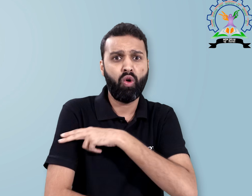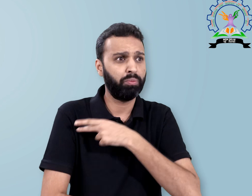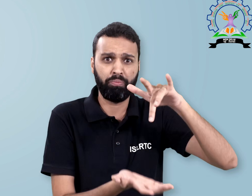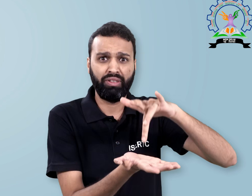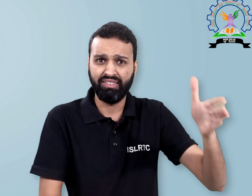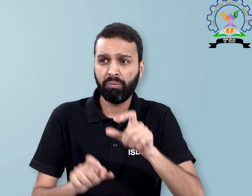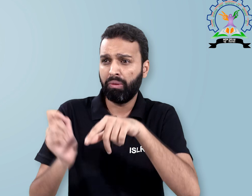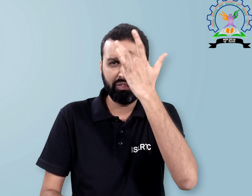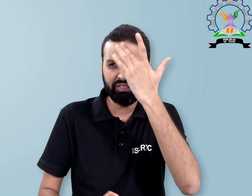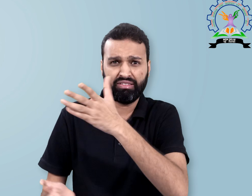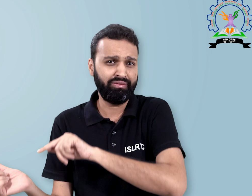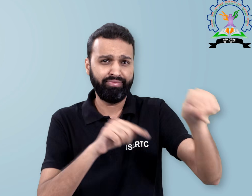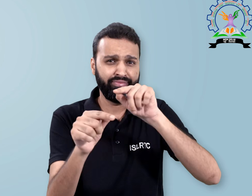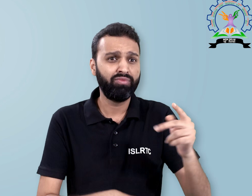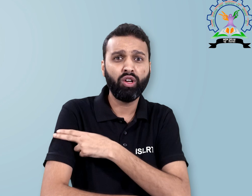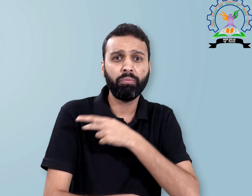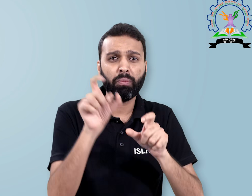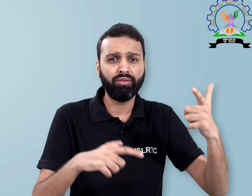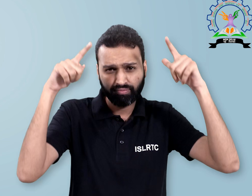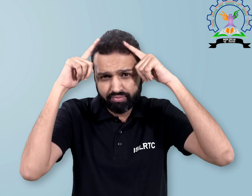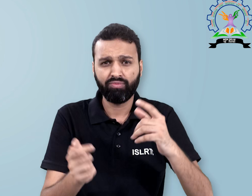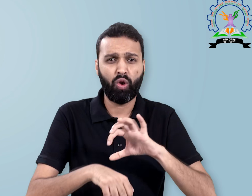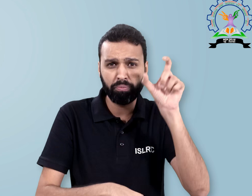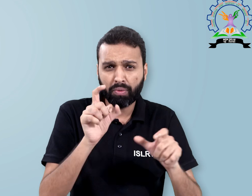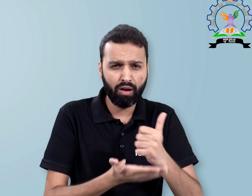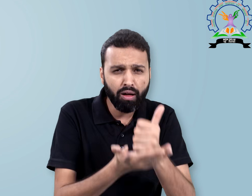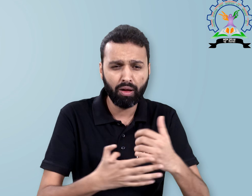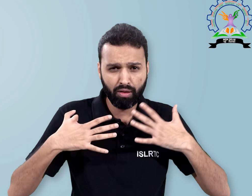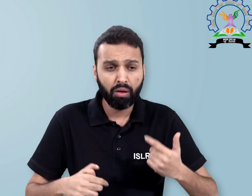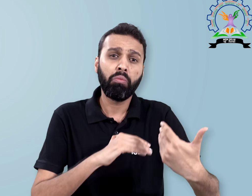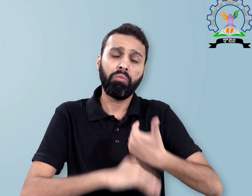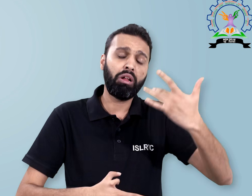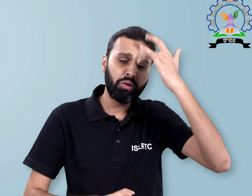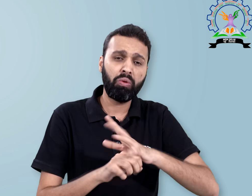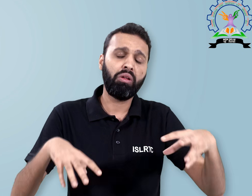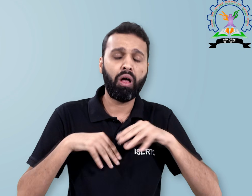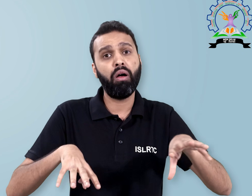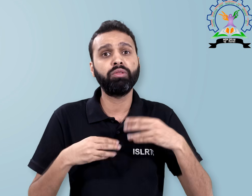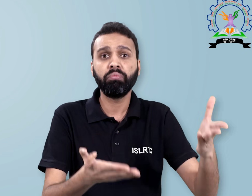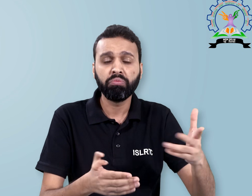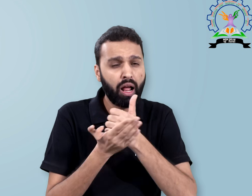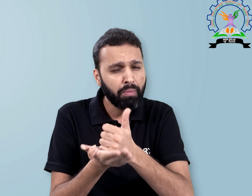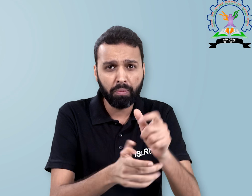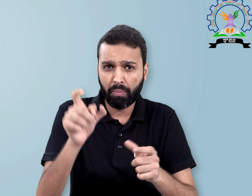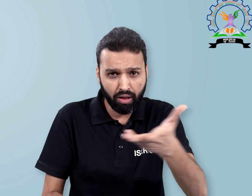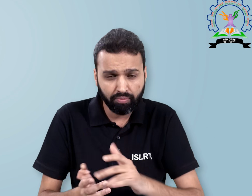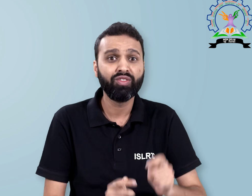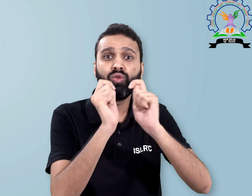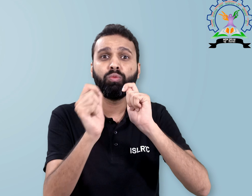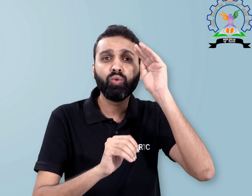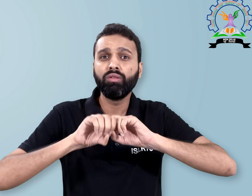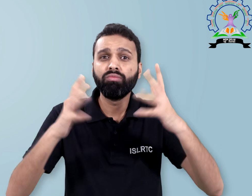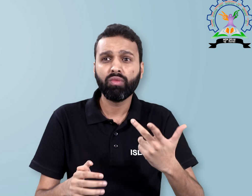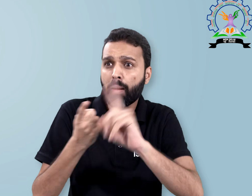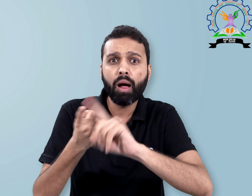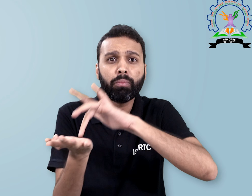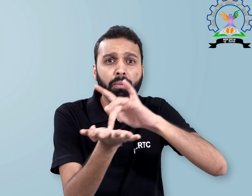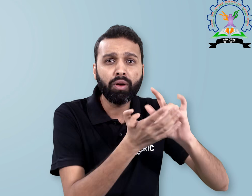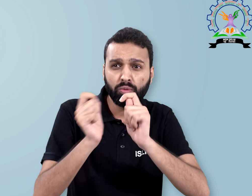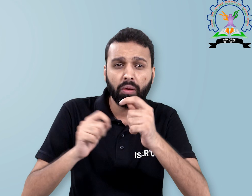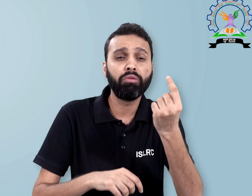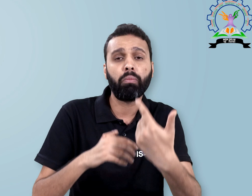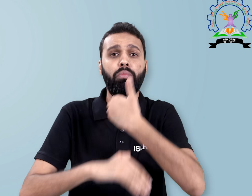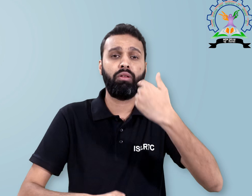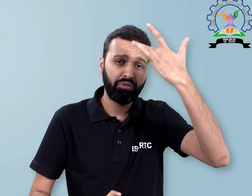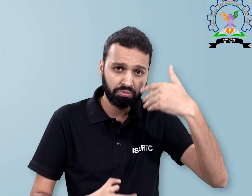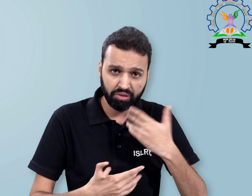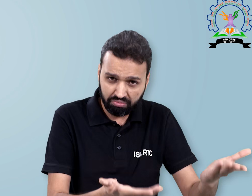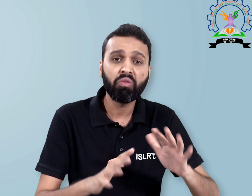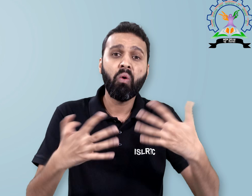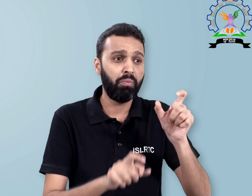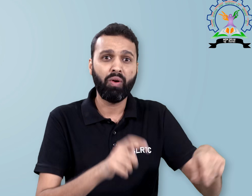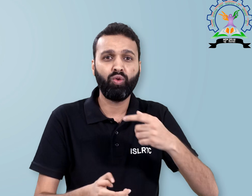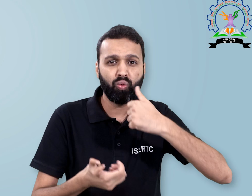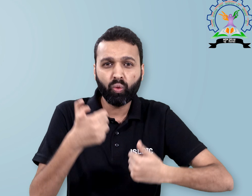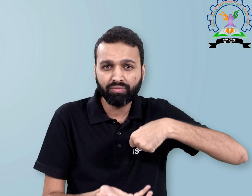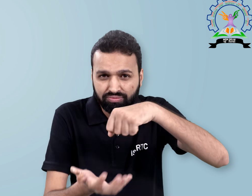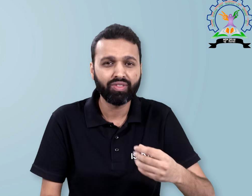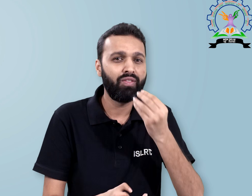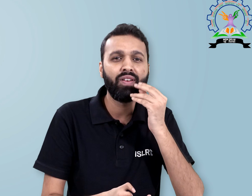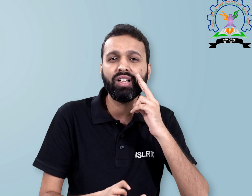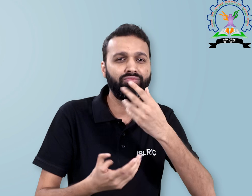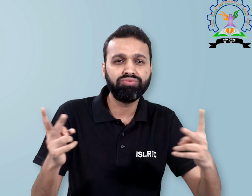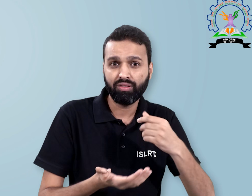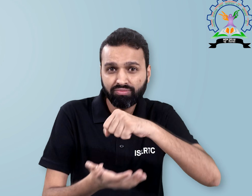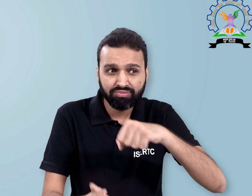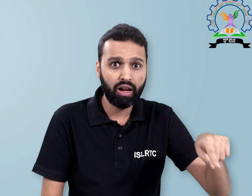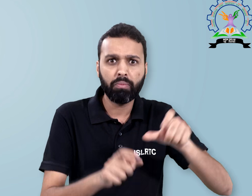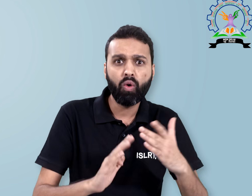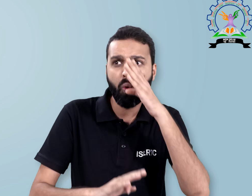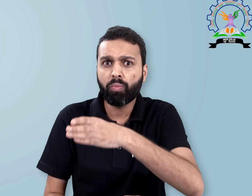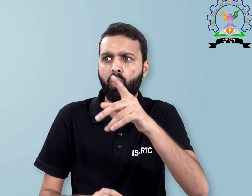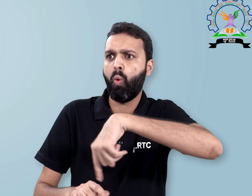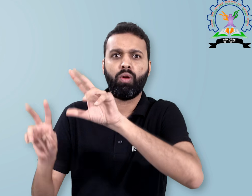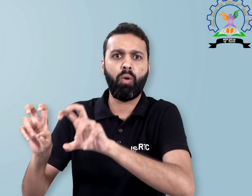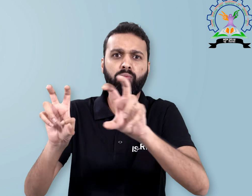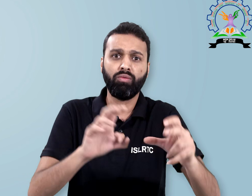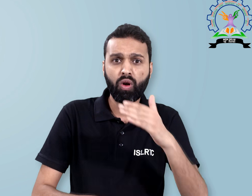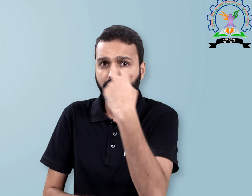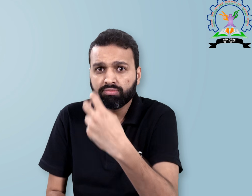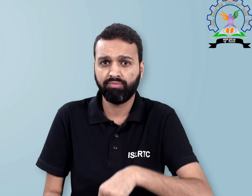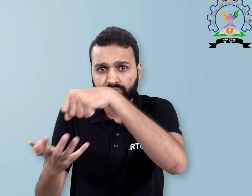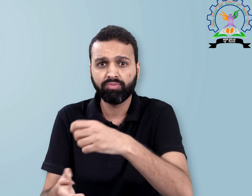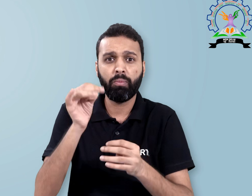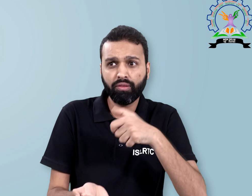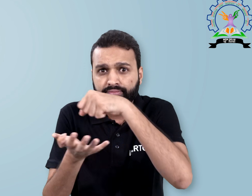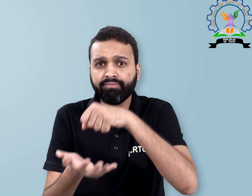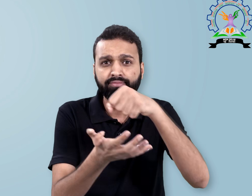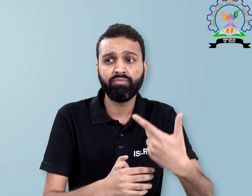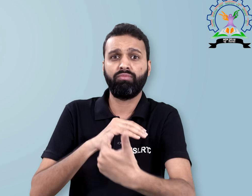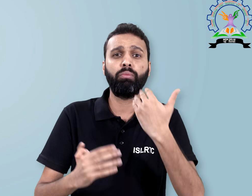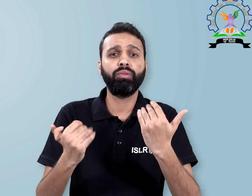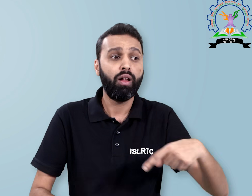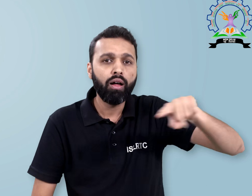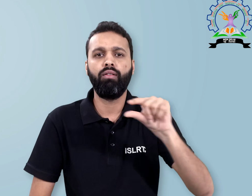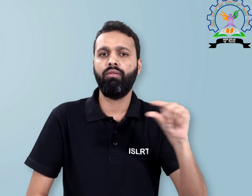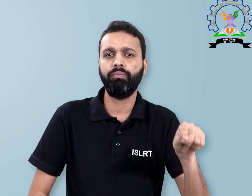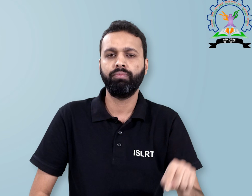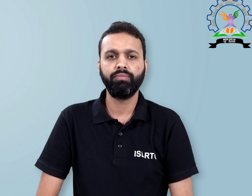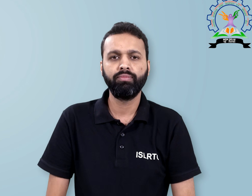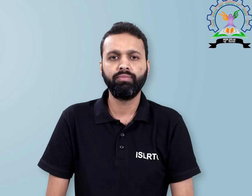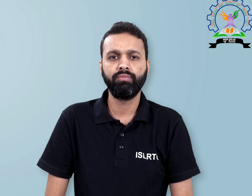They include doctors, nurses, hospital support staff, volunteers, social workers, government officials etc.